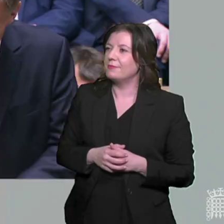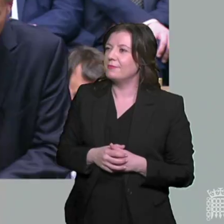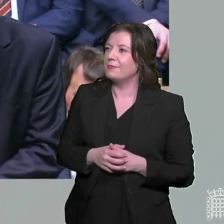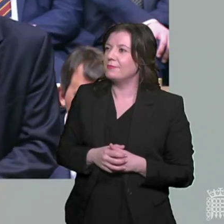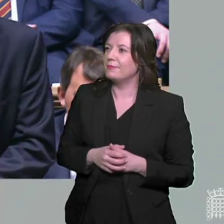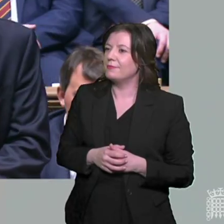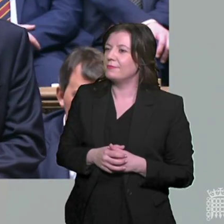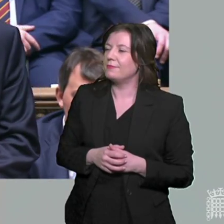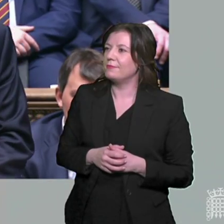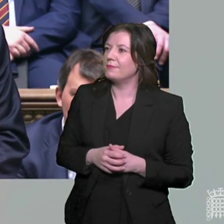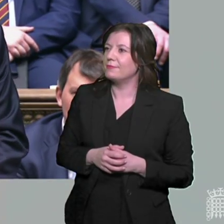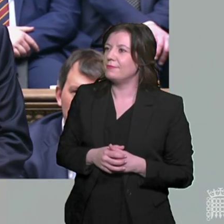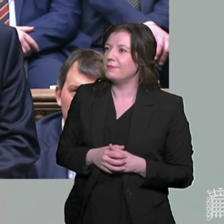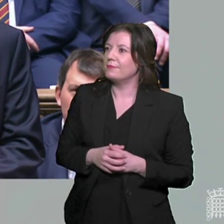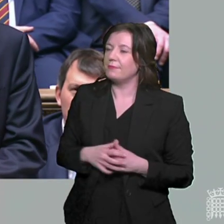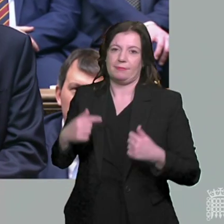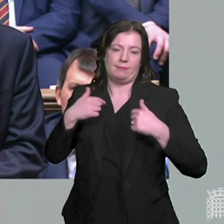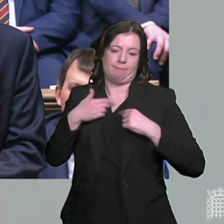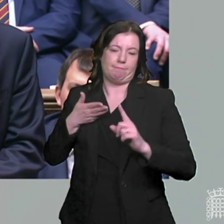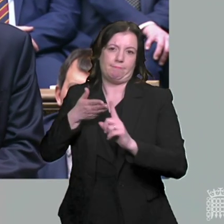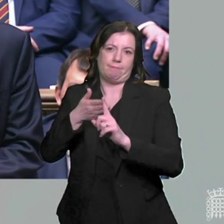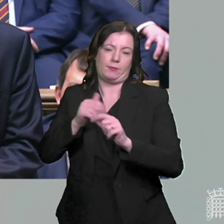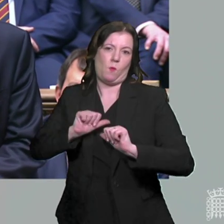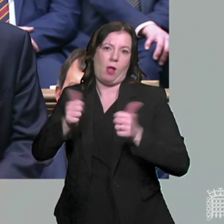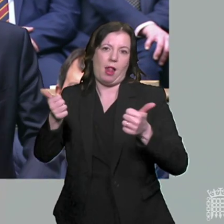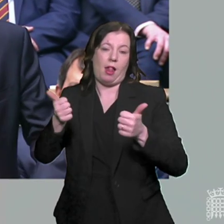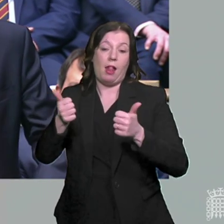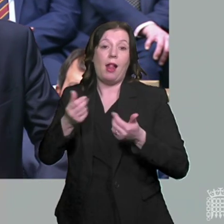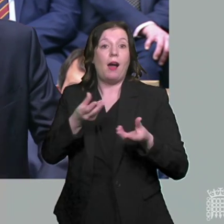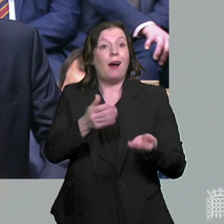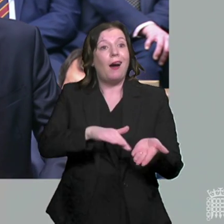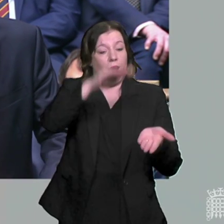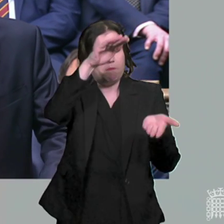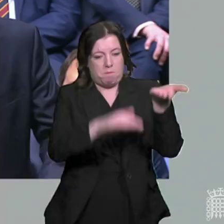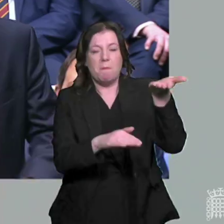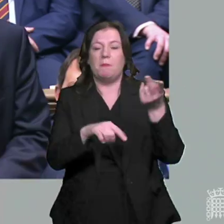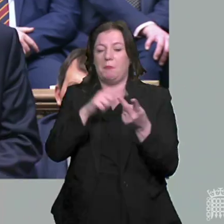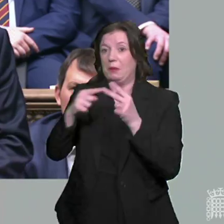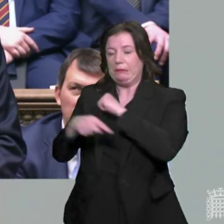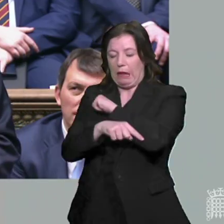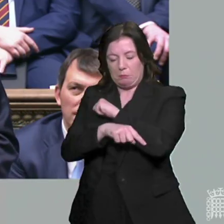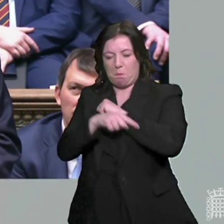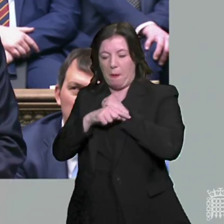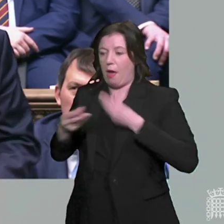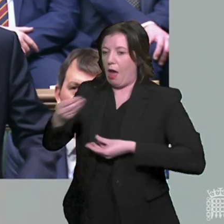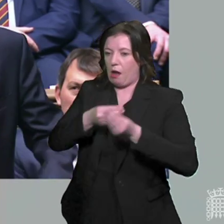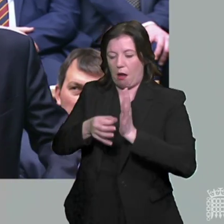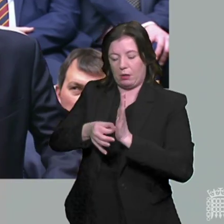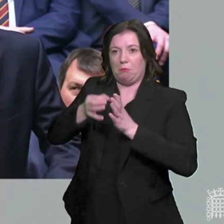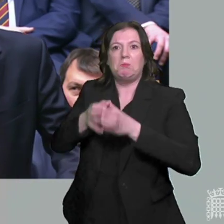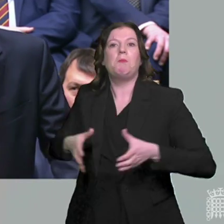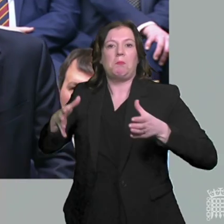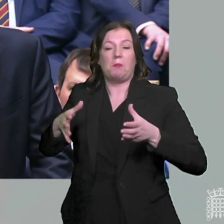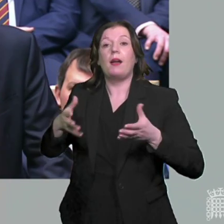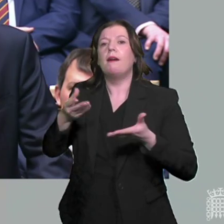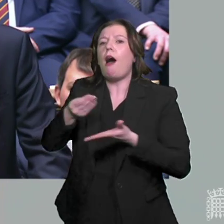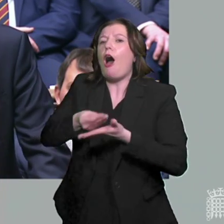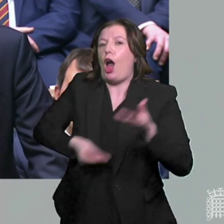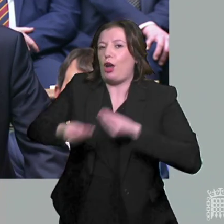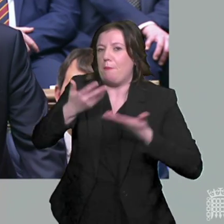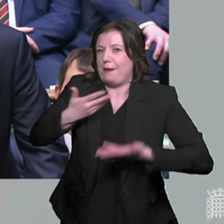By doing so, we are on track to halve inflation, get debt falling and grow our economy, which I turn to next.